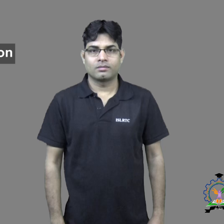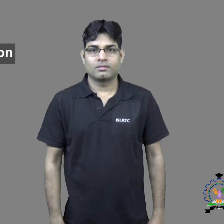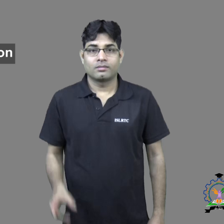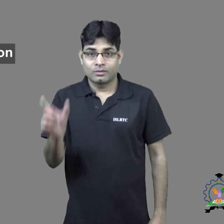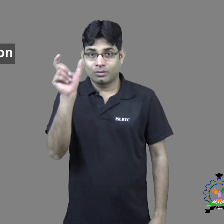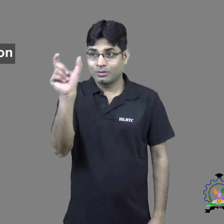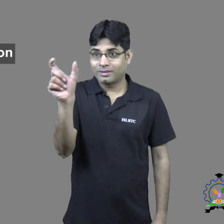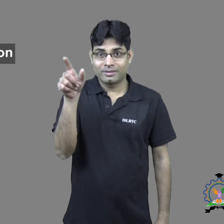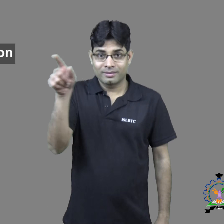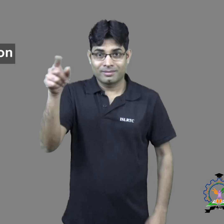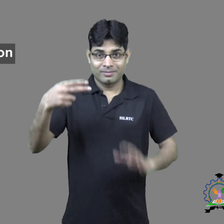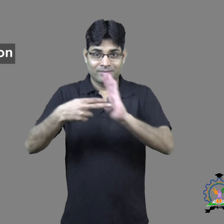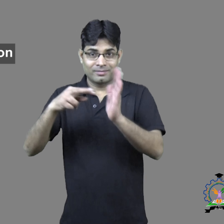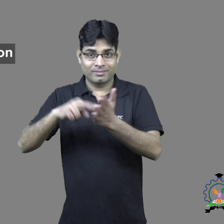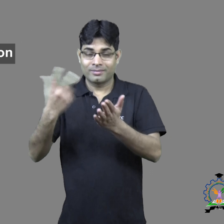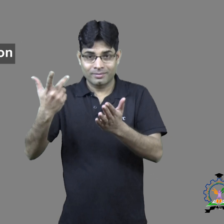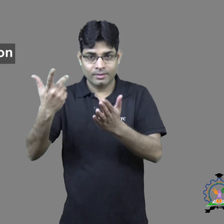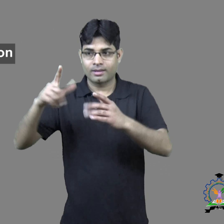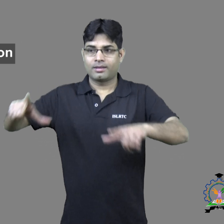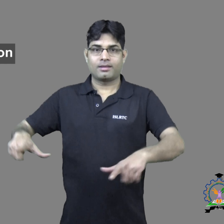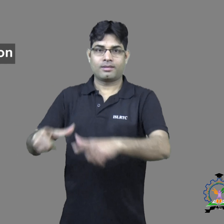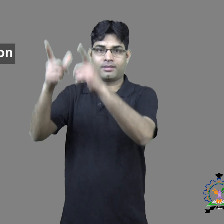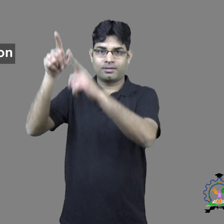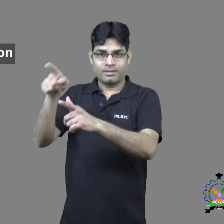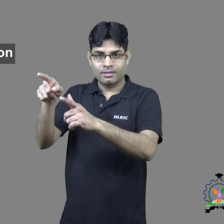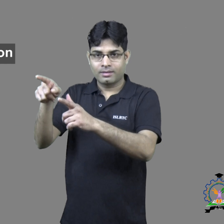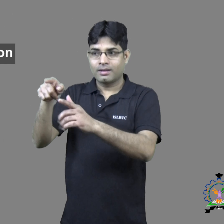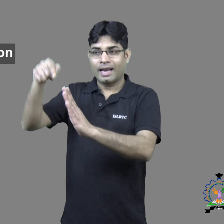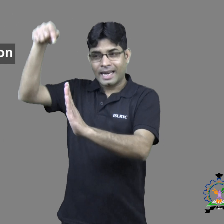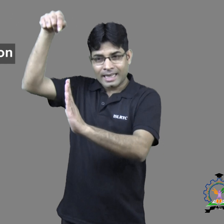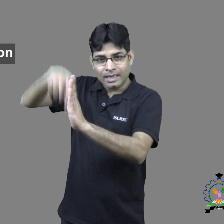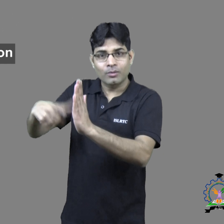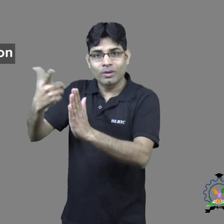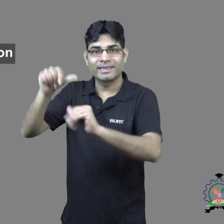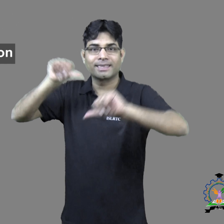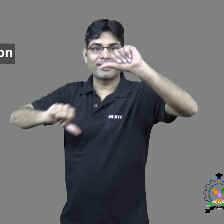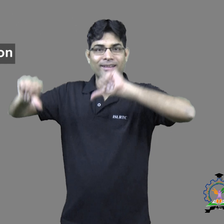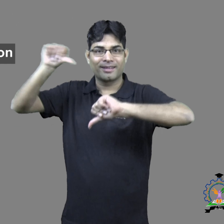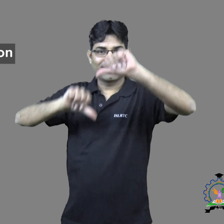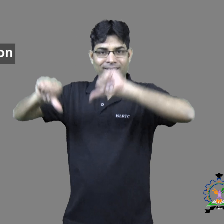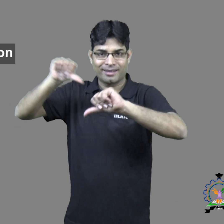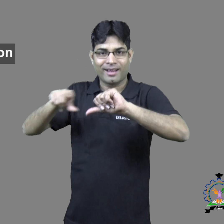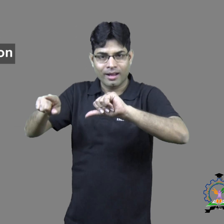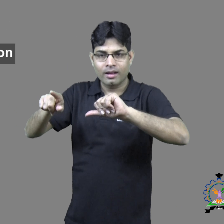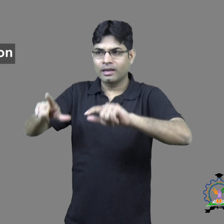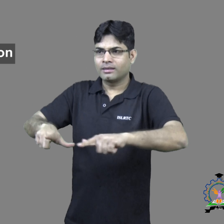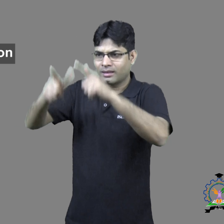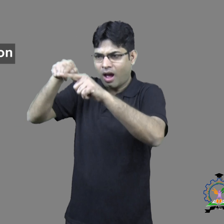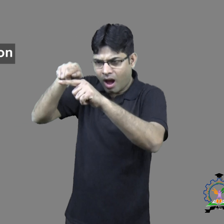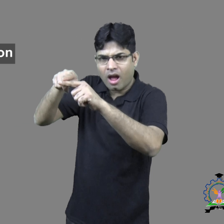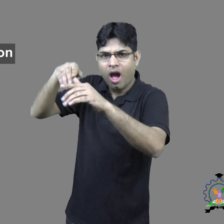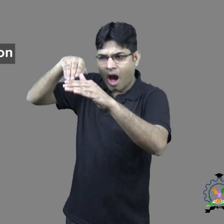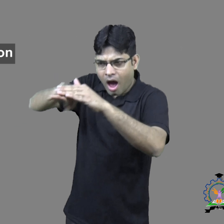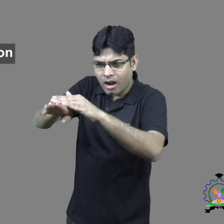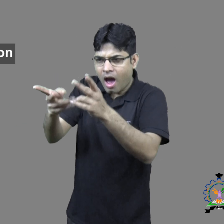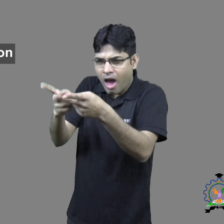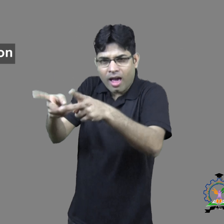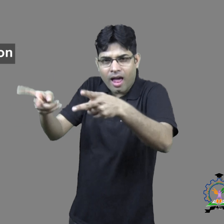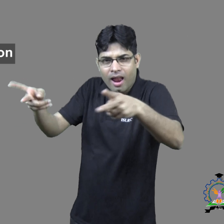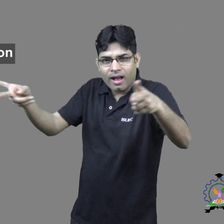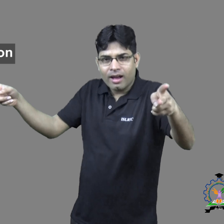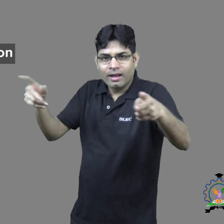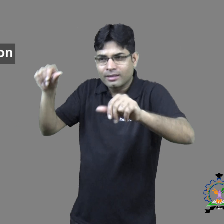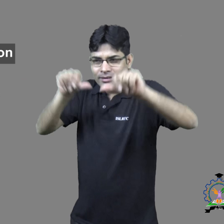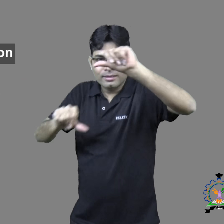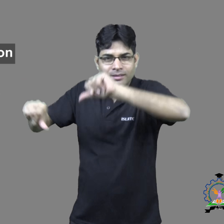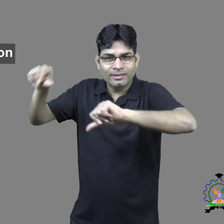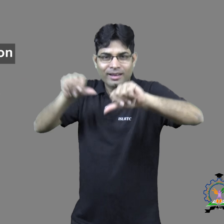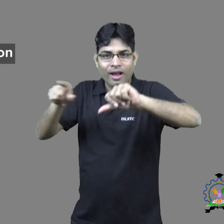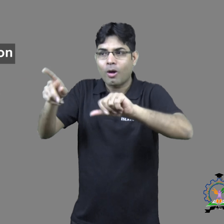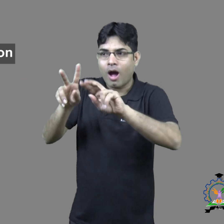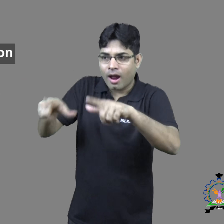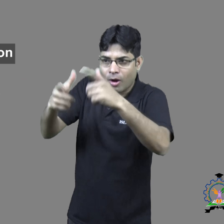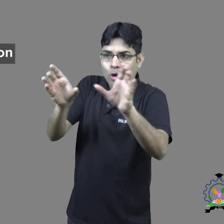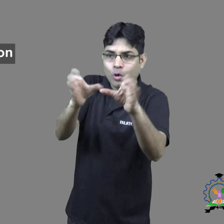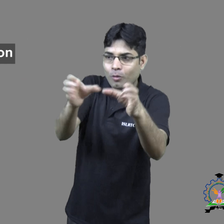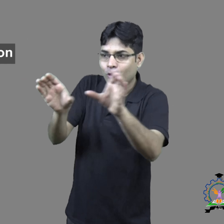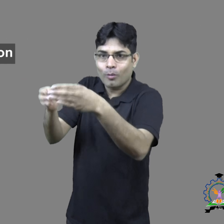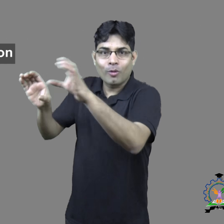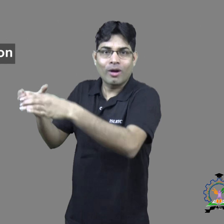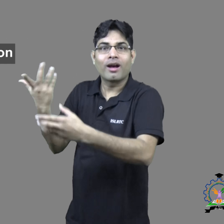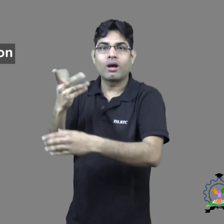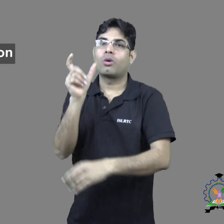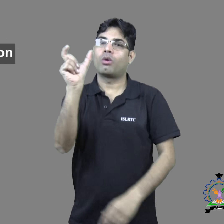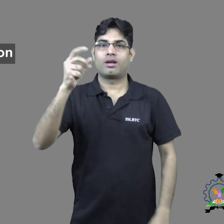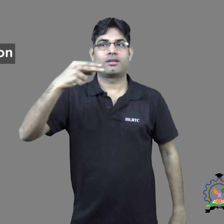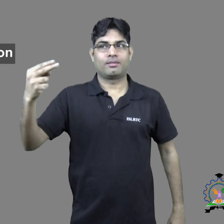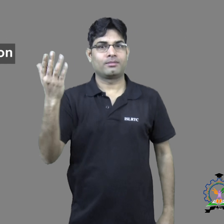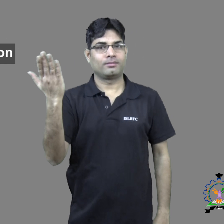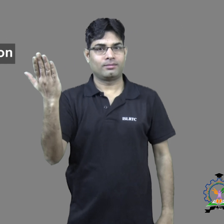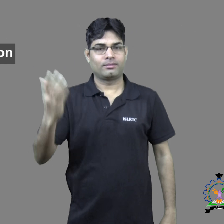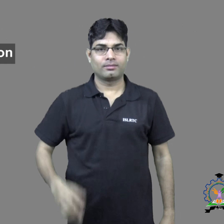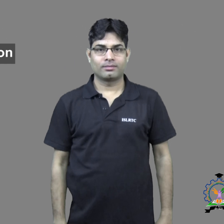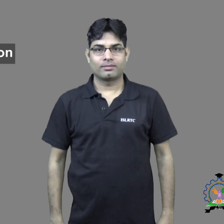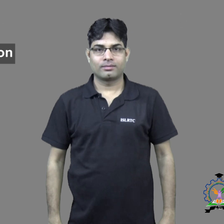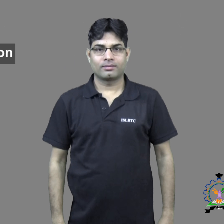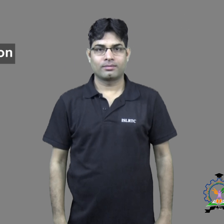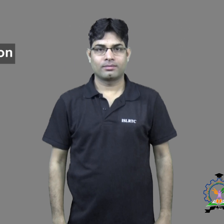Botanical Classification